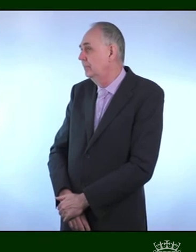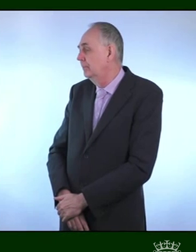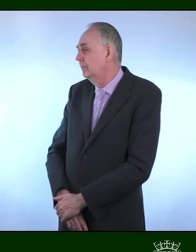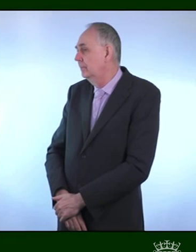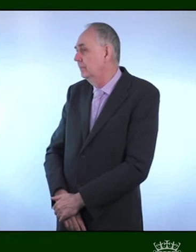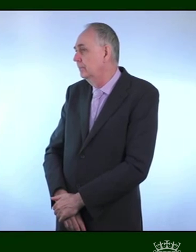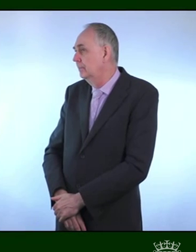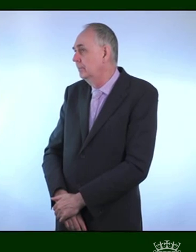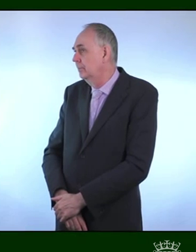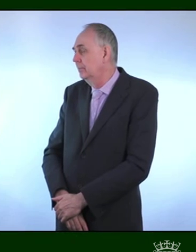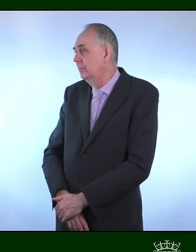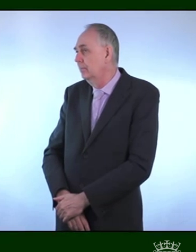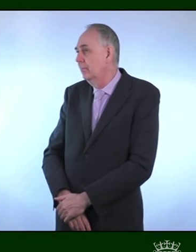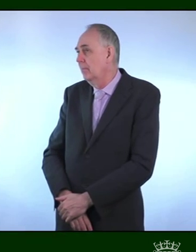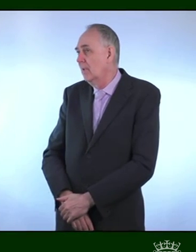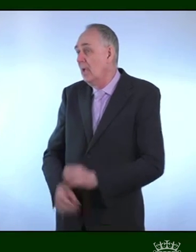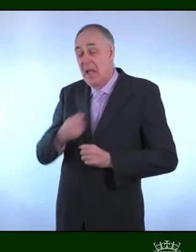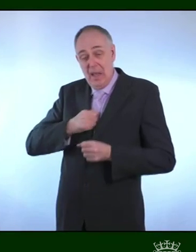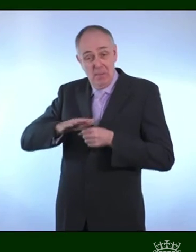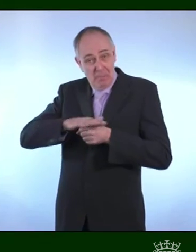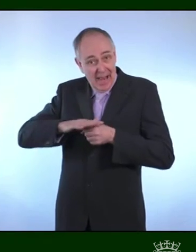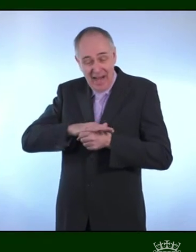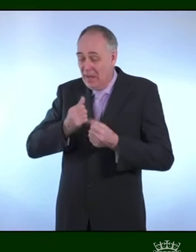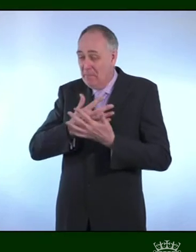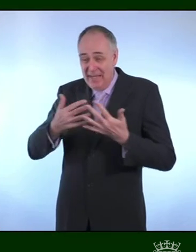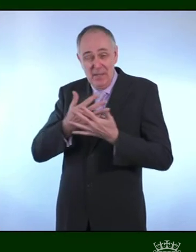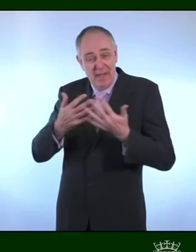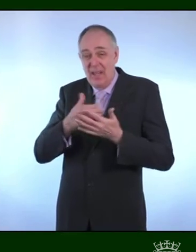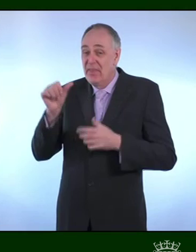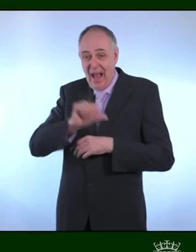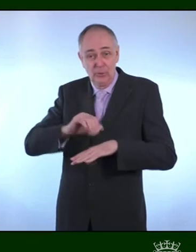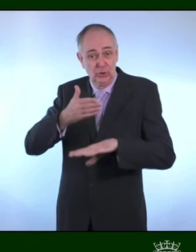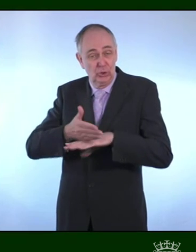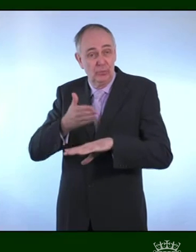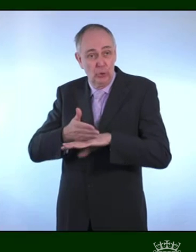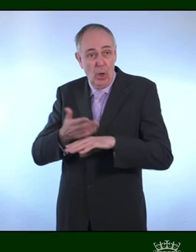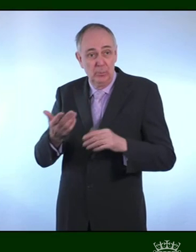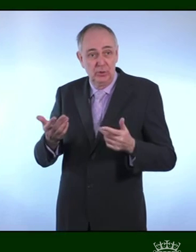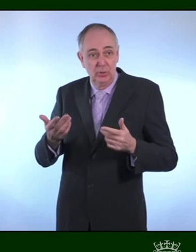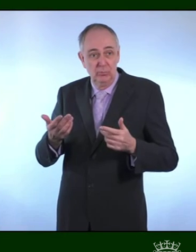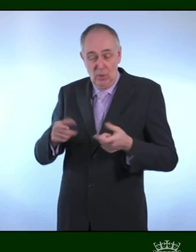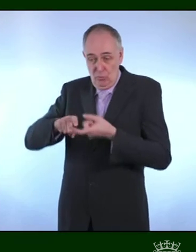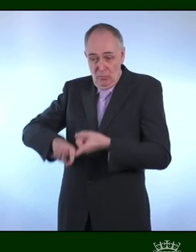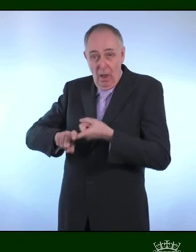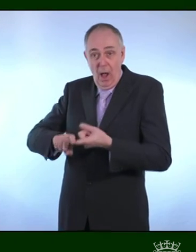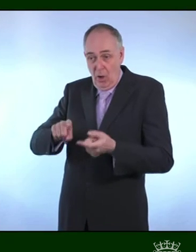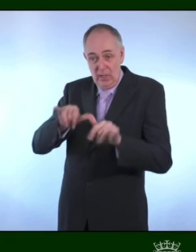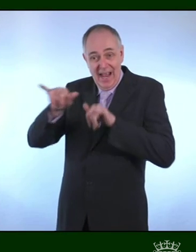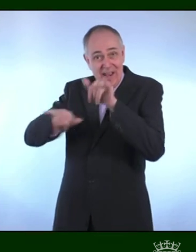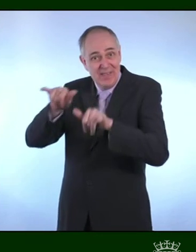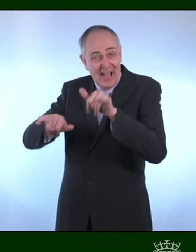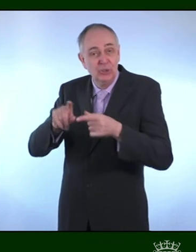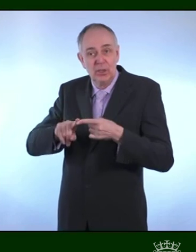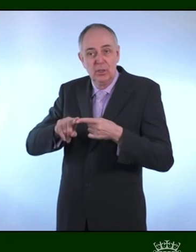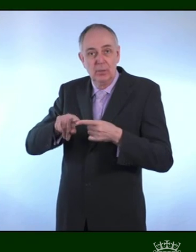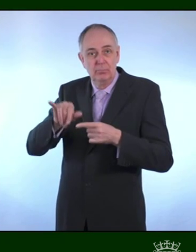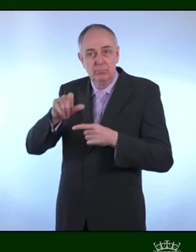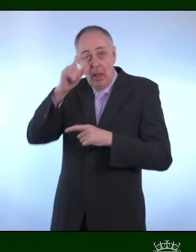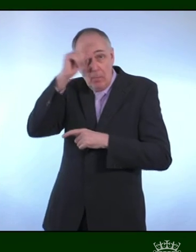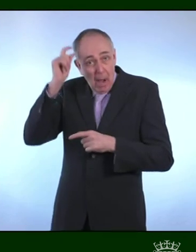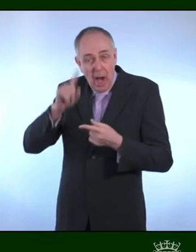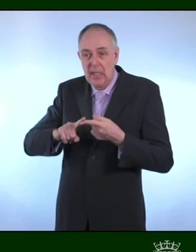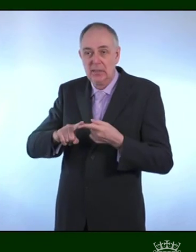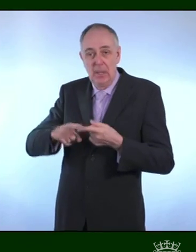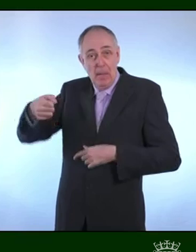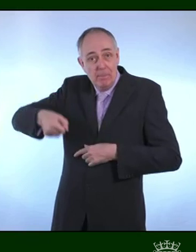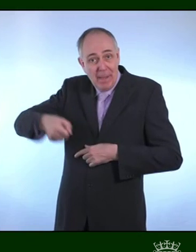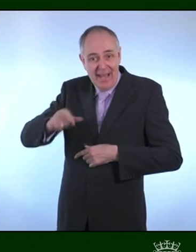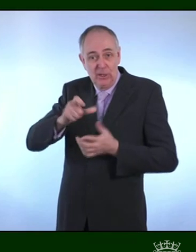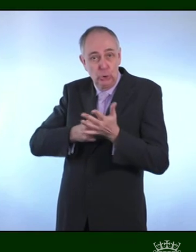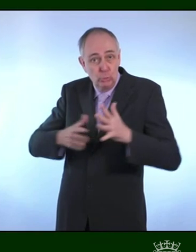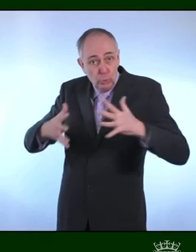Thousands of jobs in my constituency and nearly 1 million across the UK rely on the aviation industry for work, from pilots to baggage handlers, cabin crew, security staff and many more.